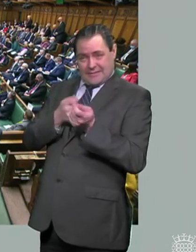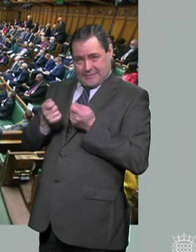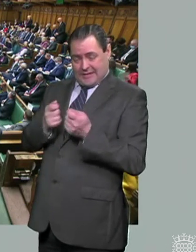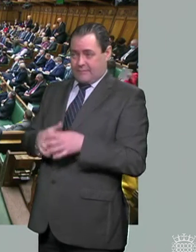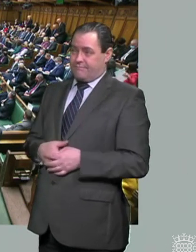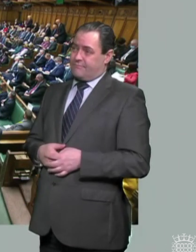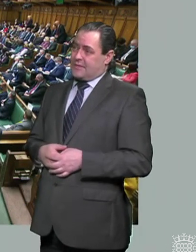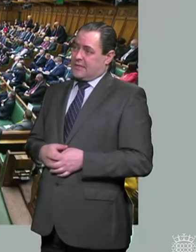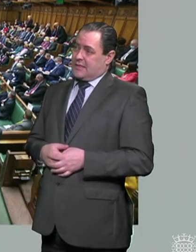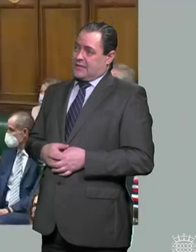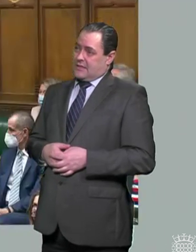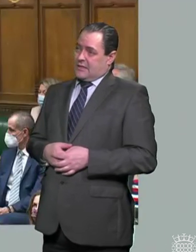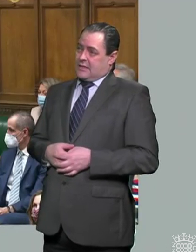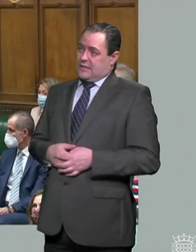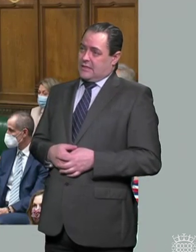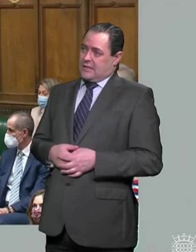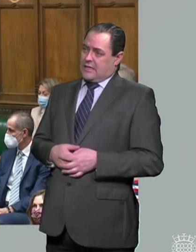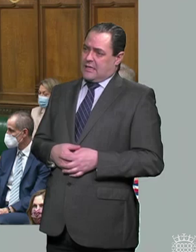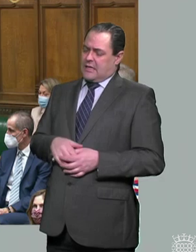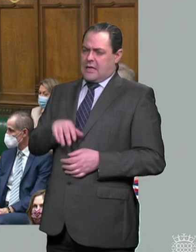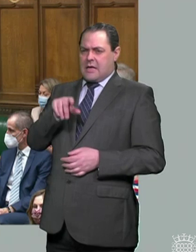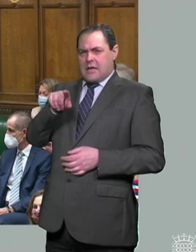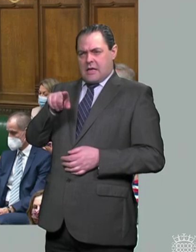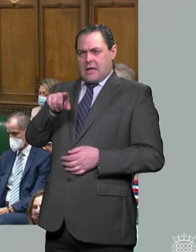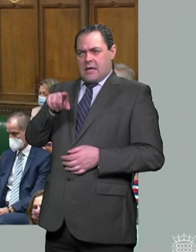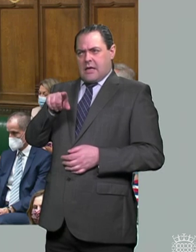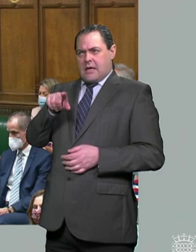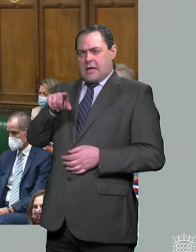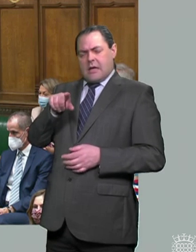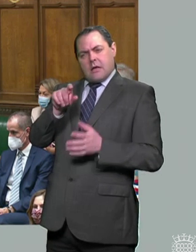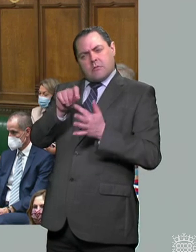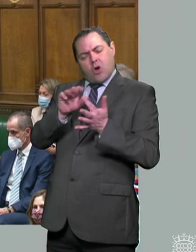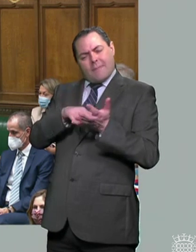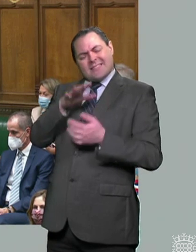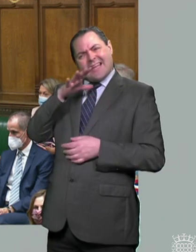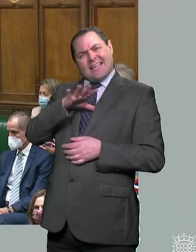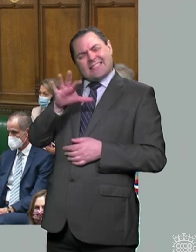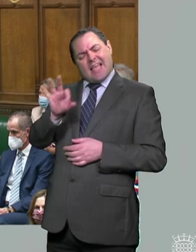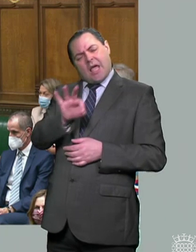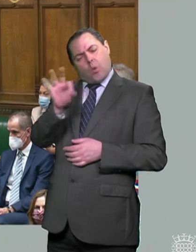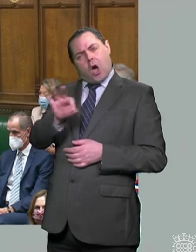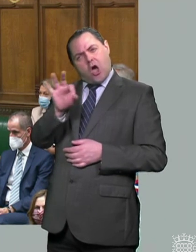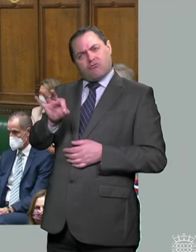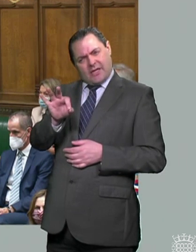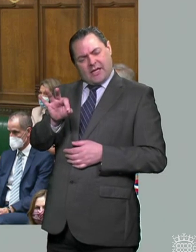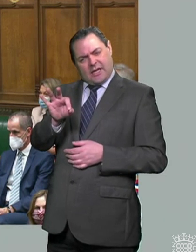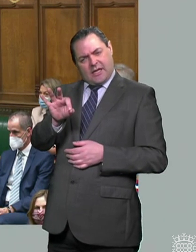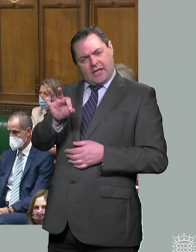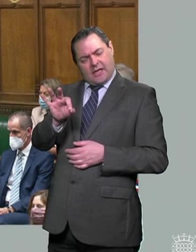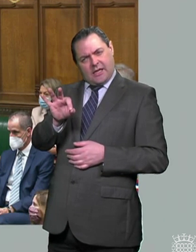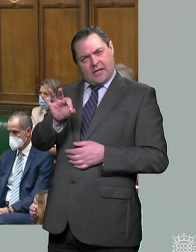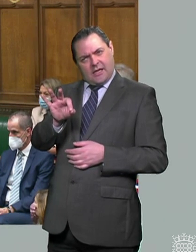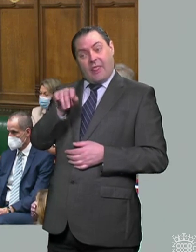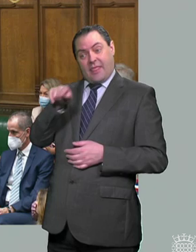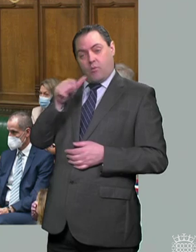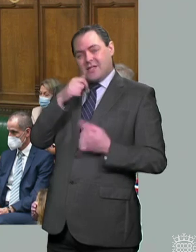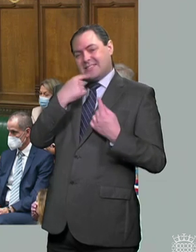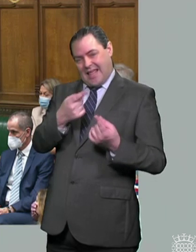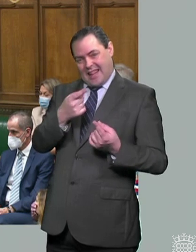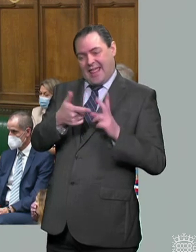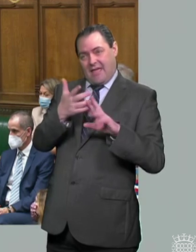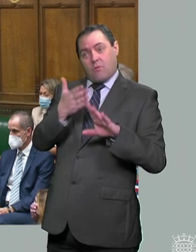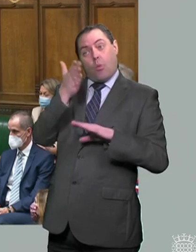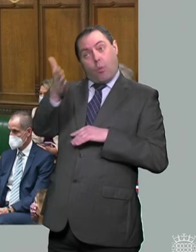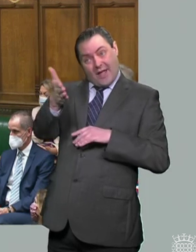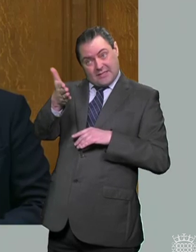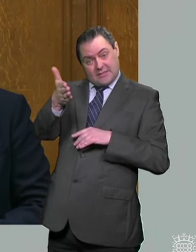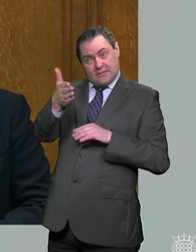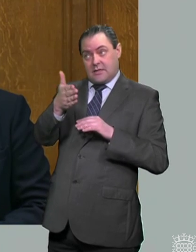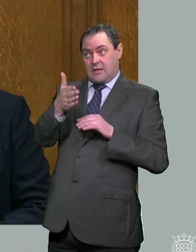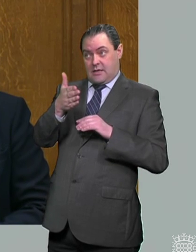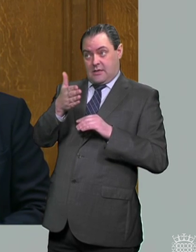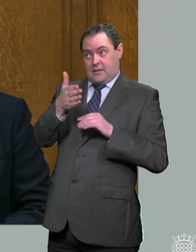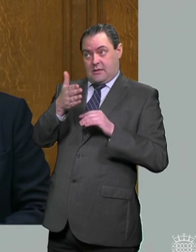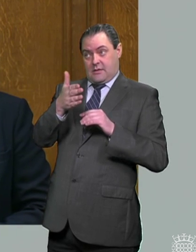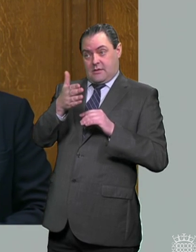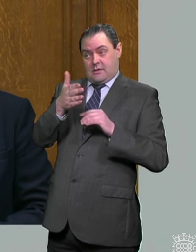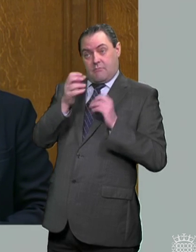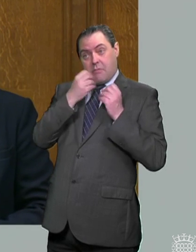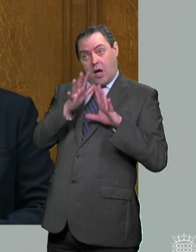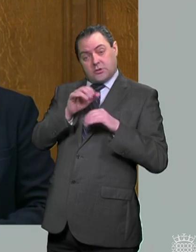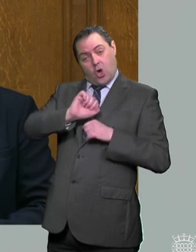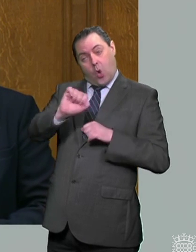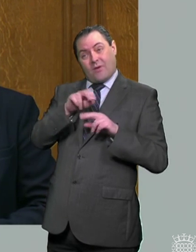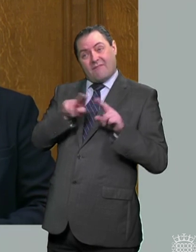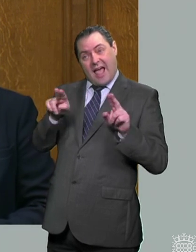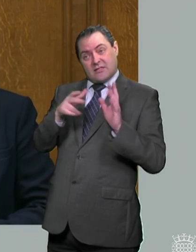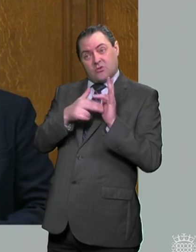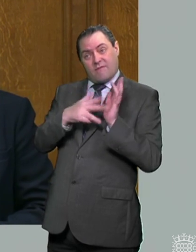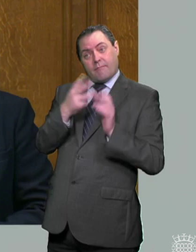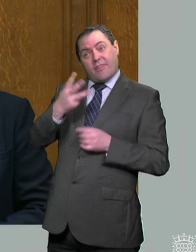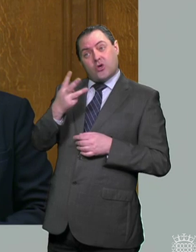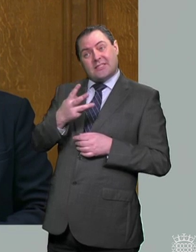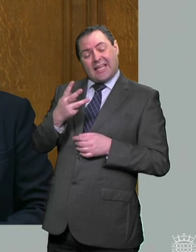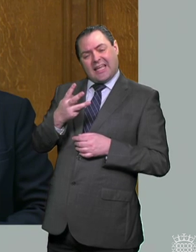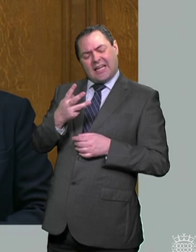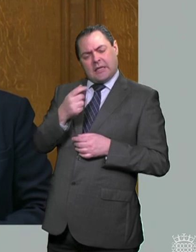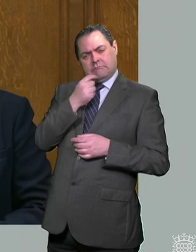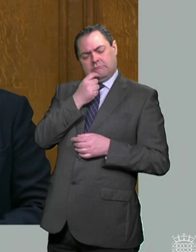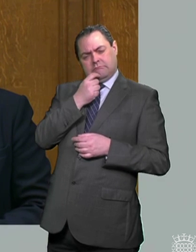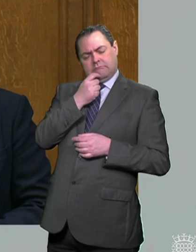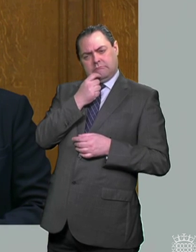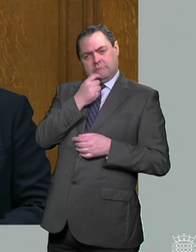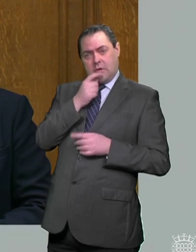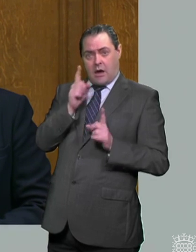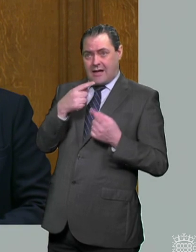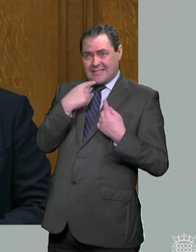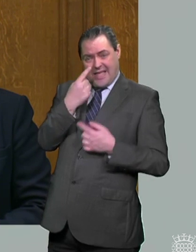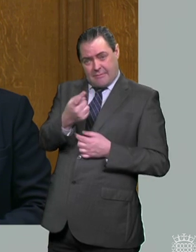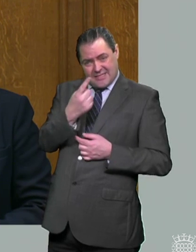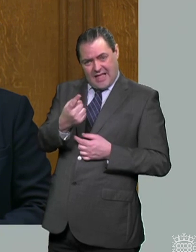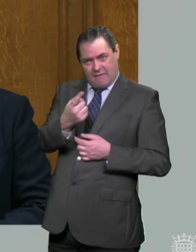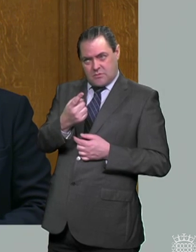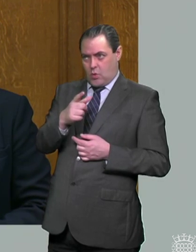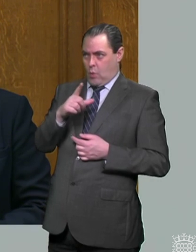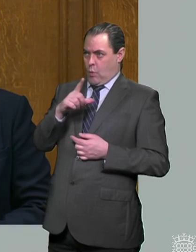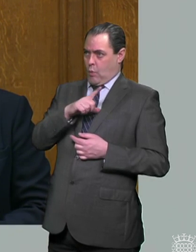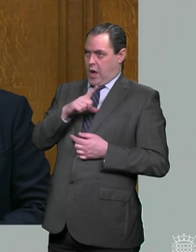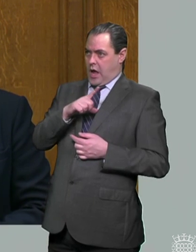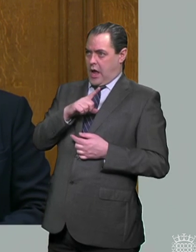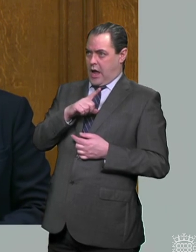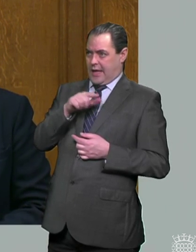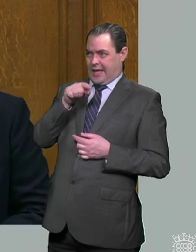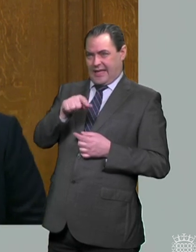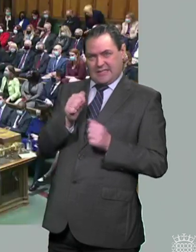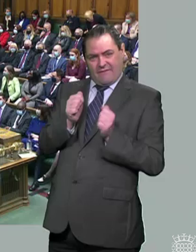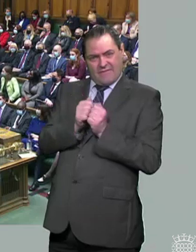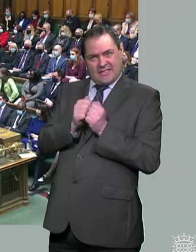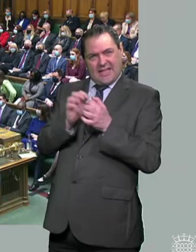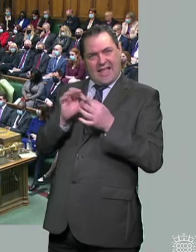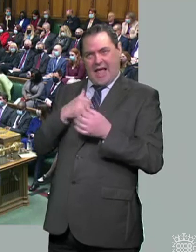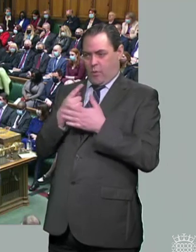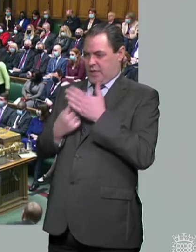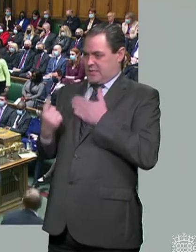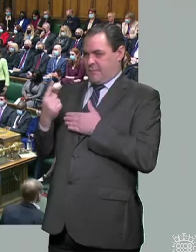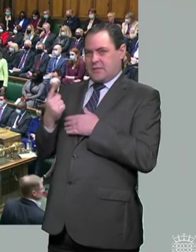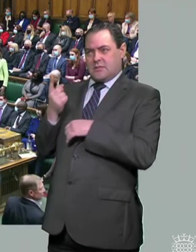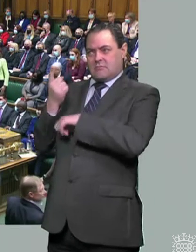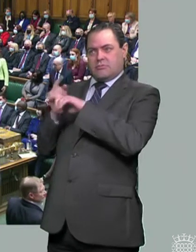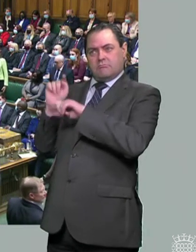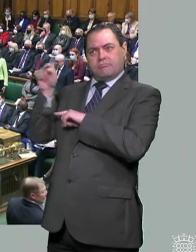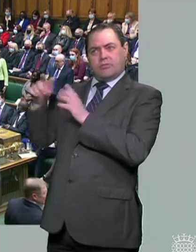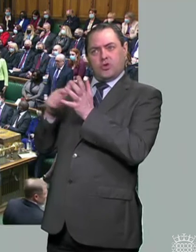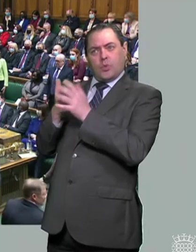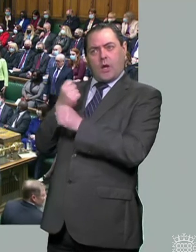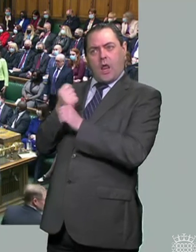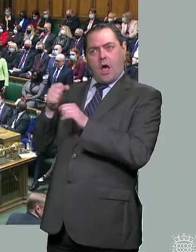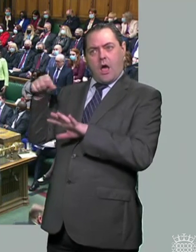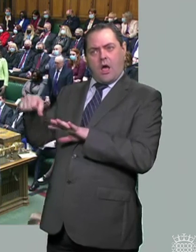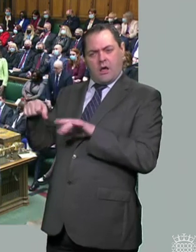If the Prime Minister needs a Metropolitan police inquiry to tell him whether he attended a party on 13 November in his own Downing Street flat, why should we believe that he is a fit and proper person to have his hand on the button of our independent nuclear deterrent?